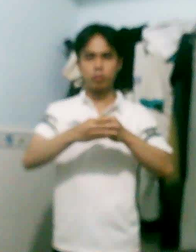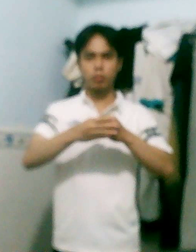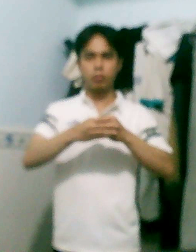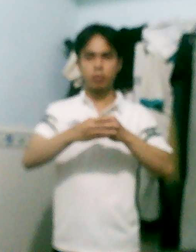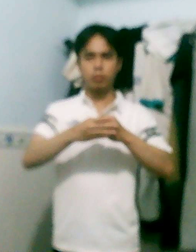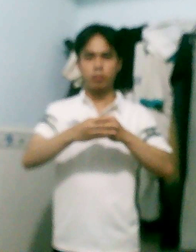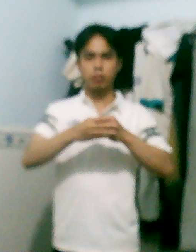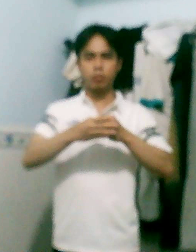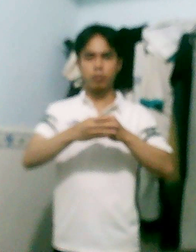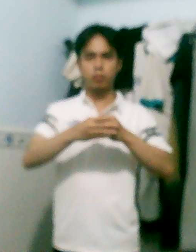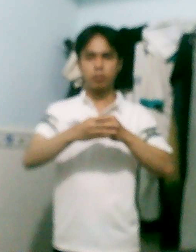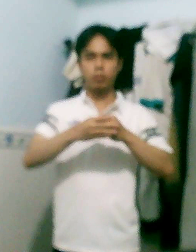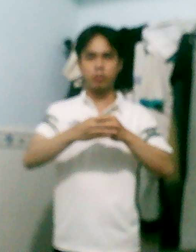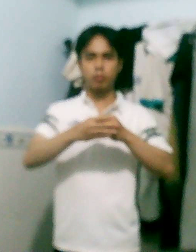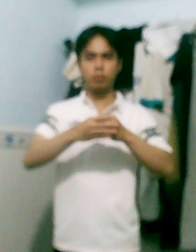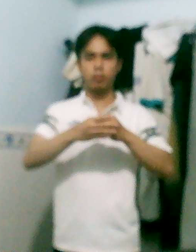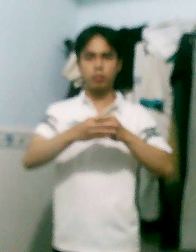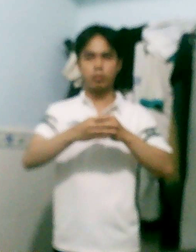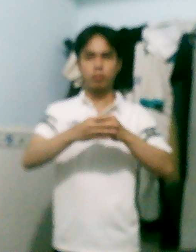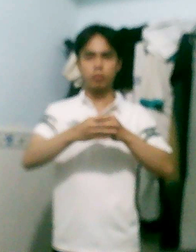nhom